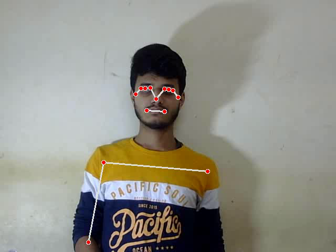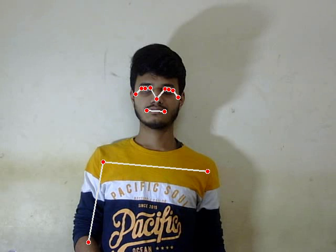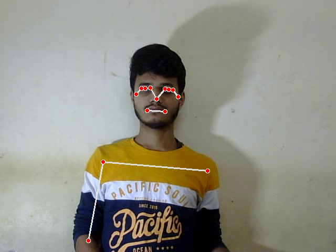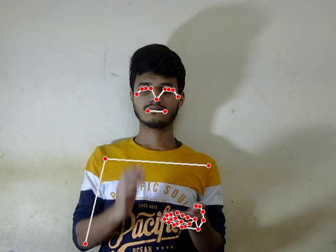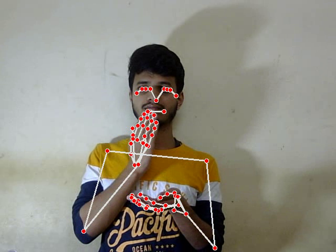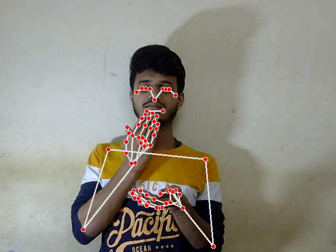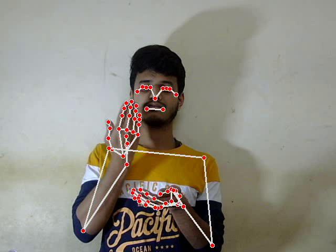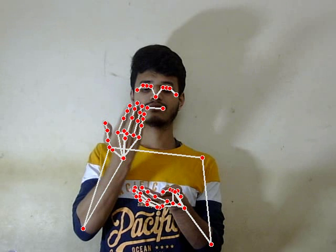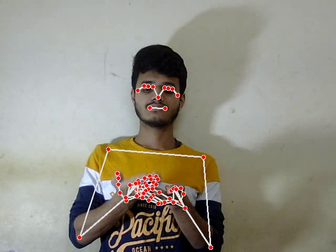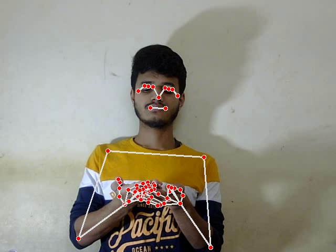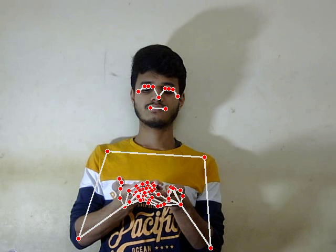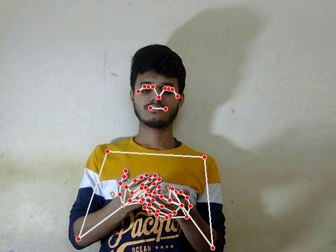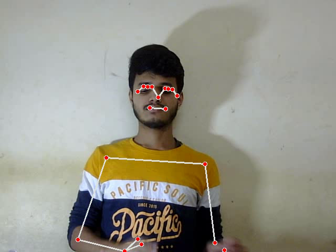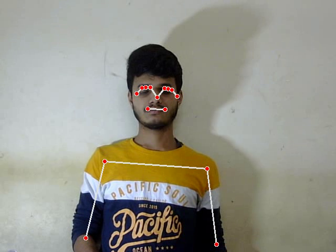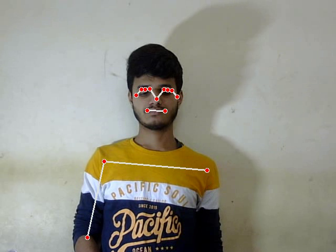good